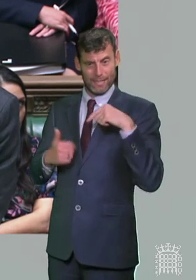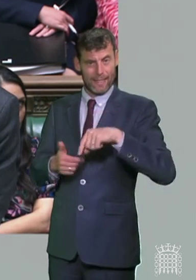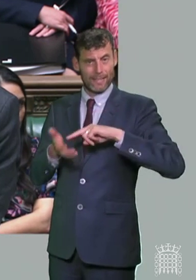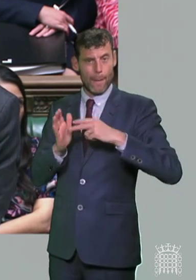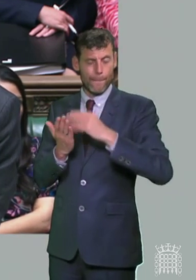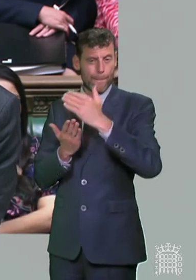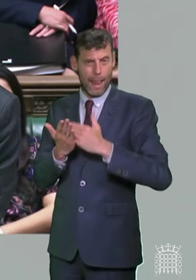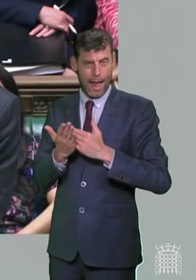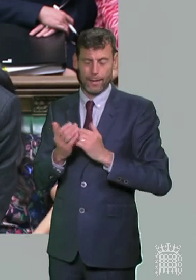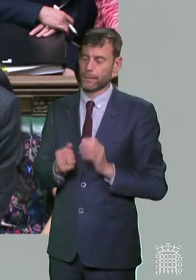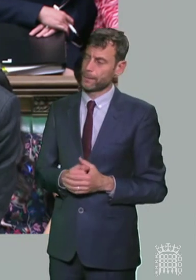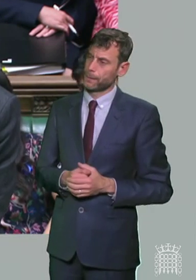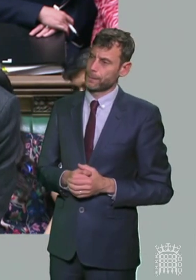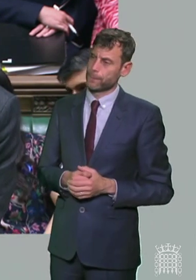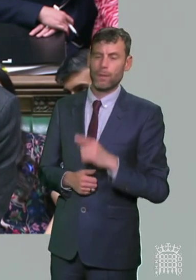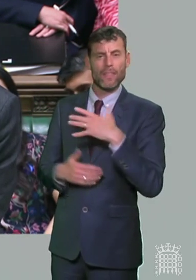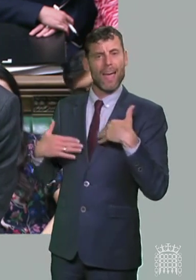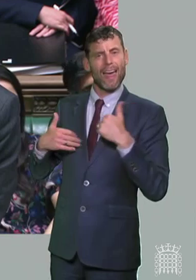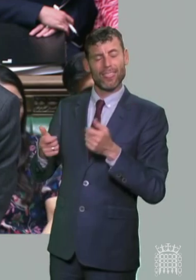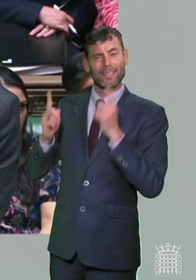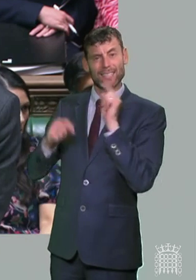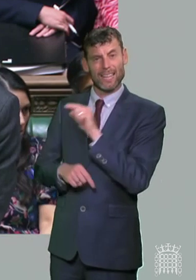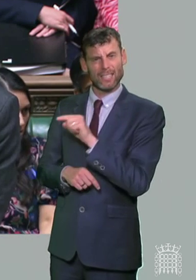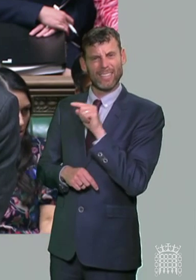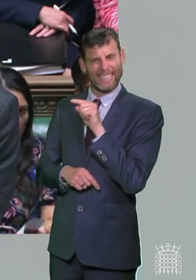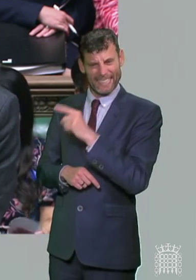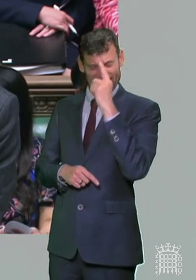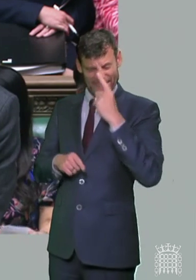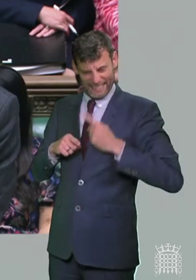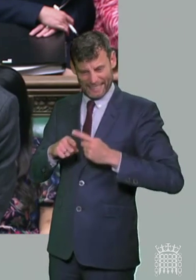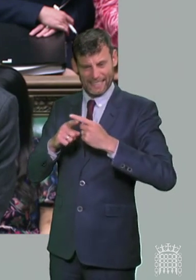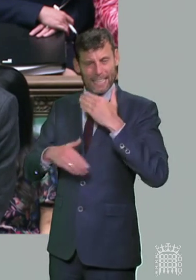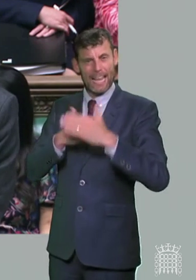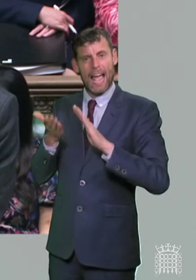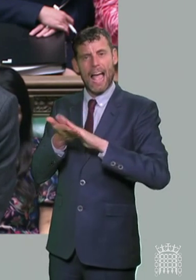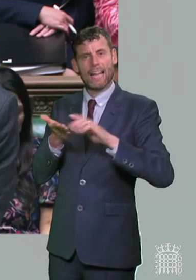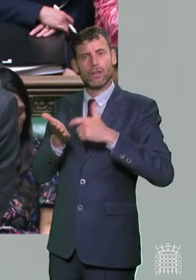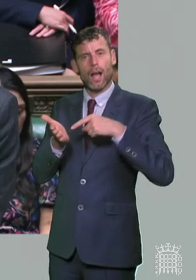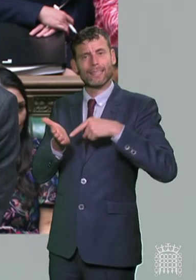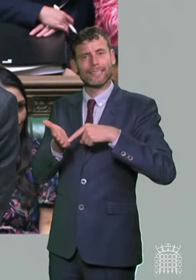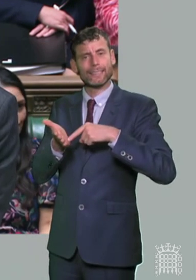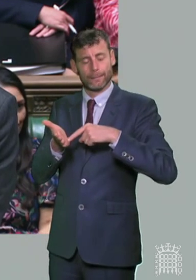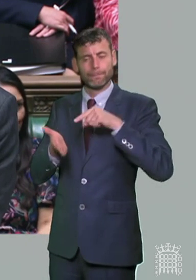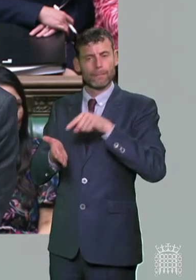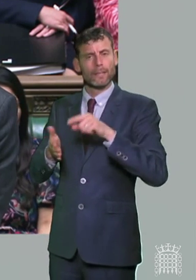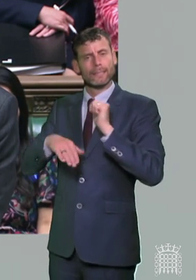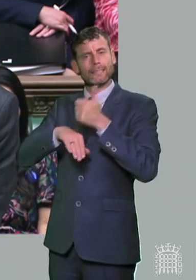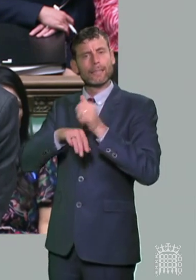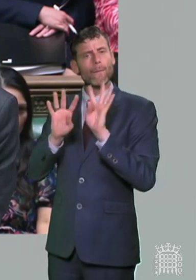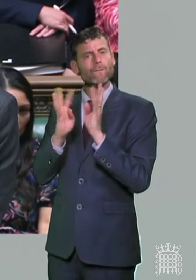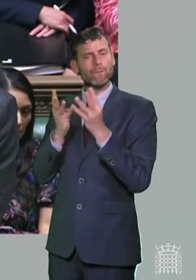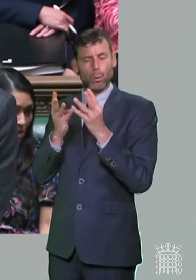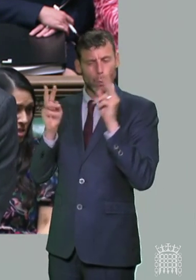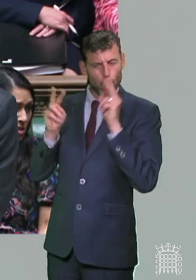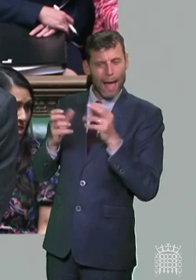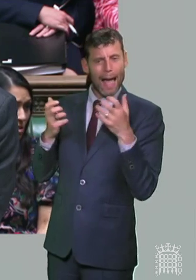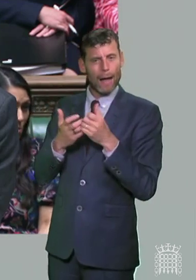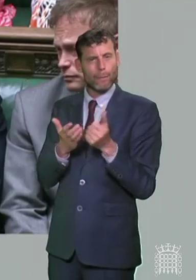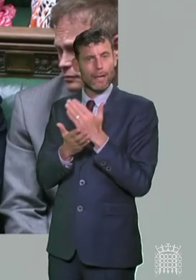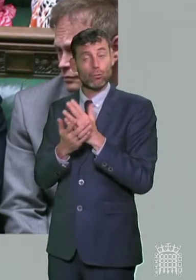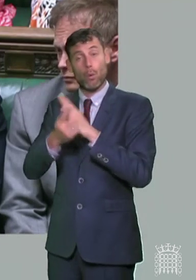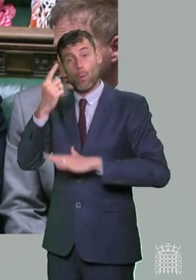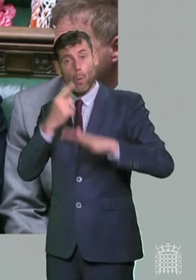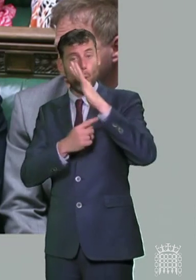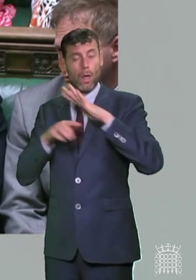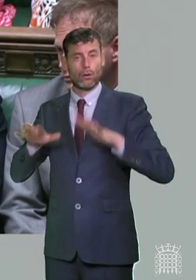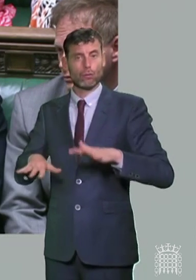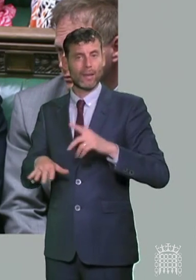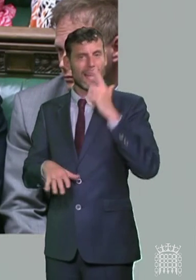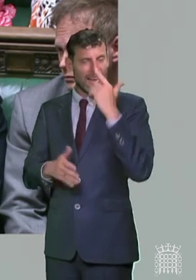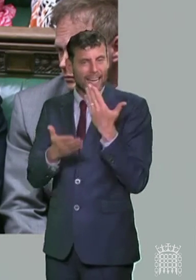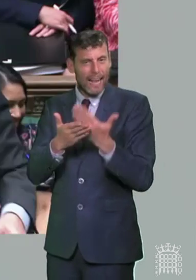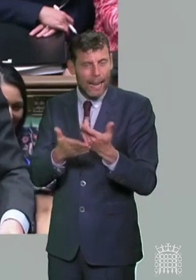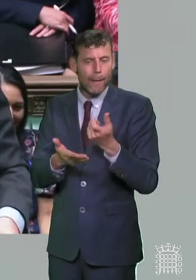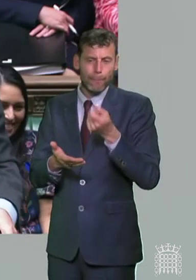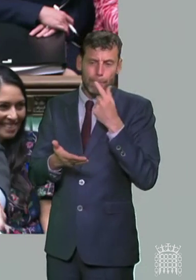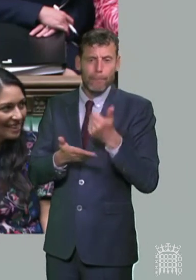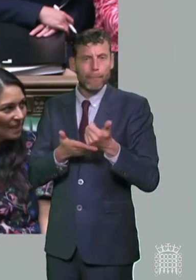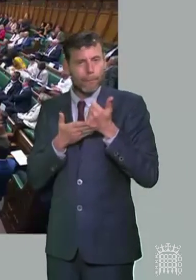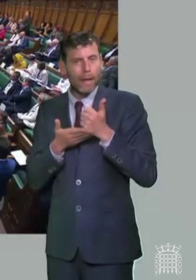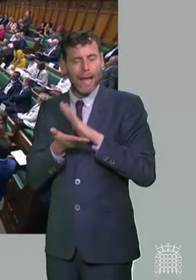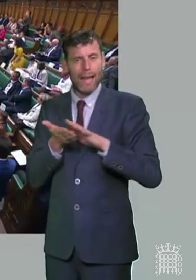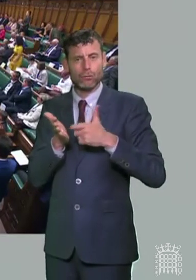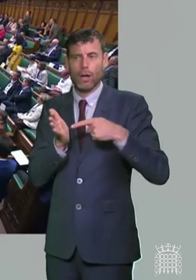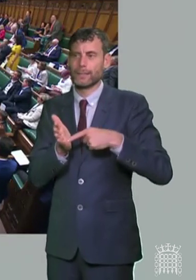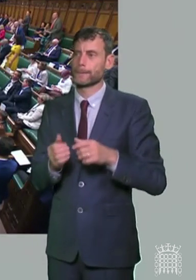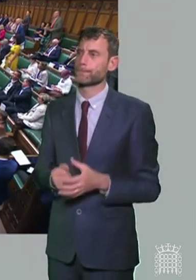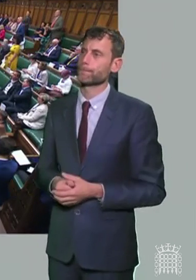I know that my right honourable Friend the Health Secretary is accelerating the work of the HRT taskforce to give people up and down the country the reassurance and the treatment that they need.